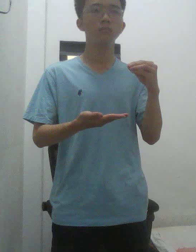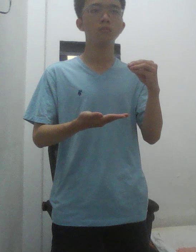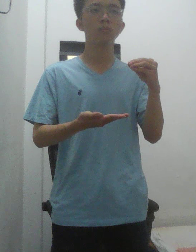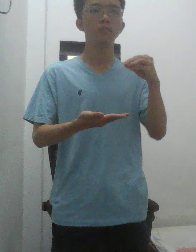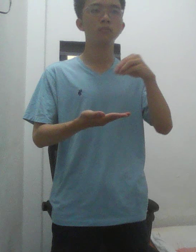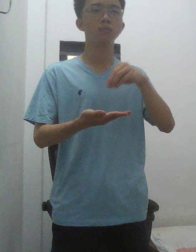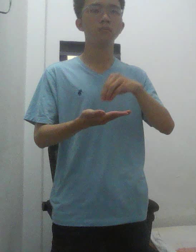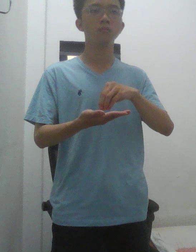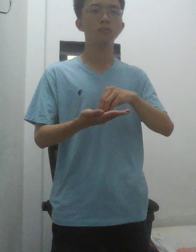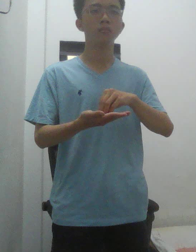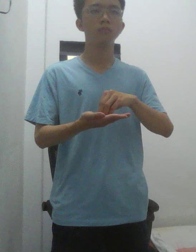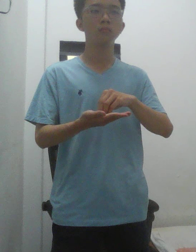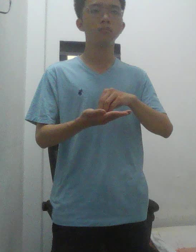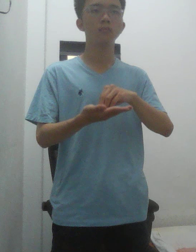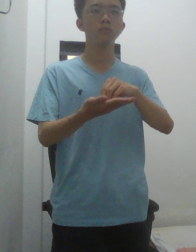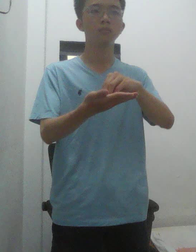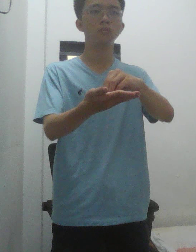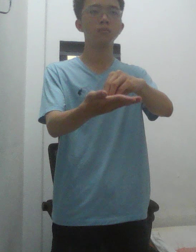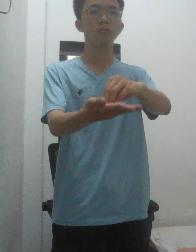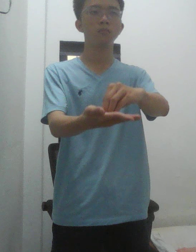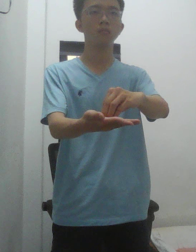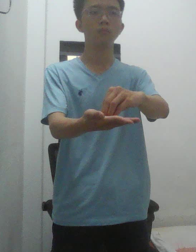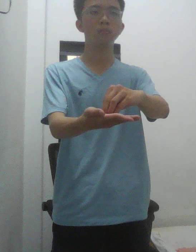san pham